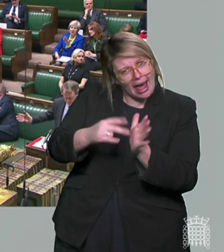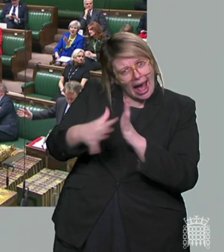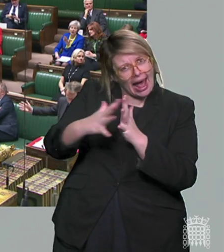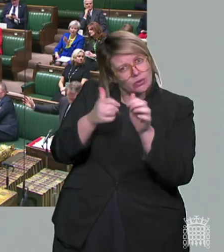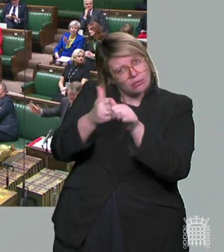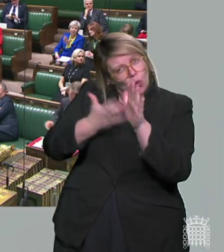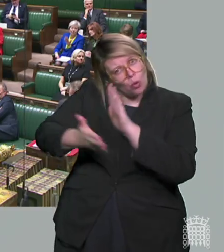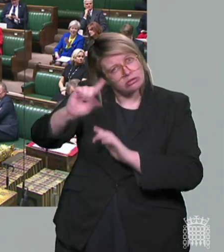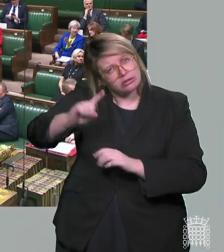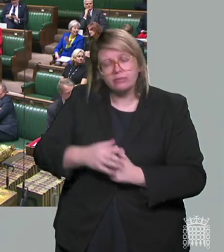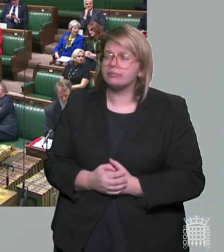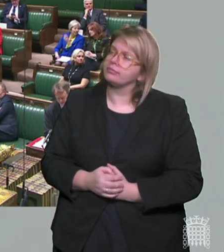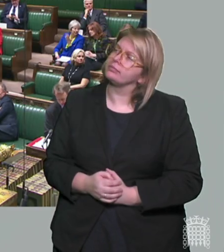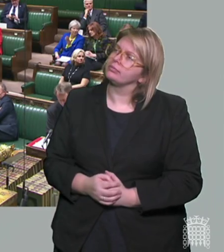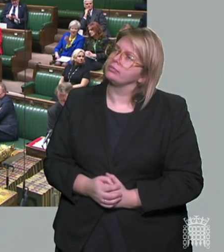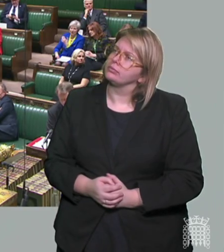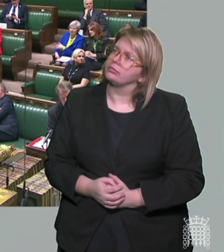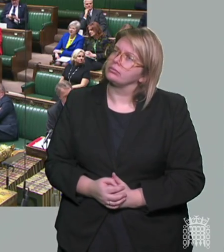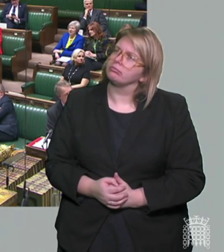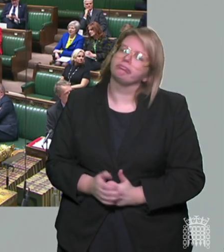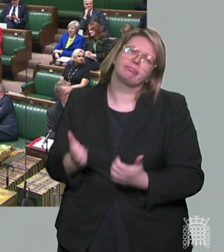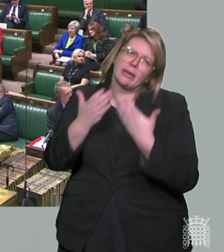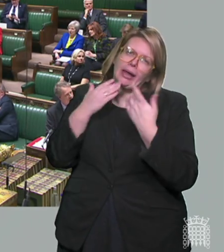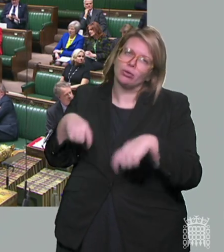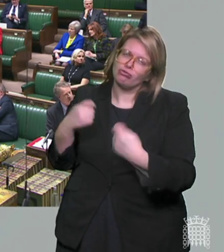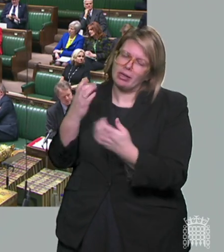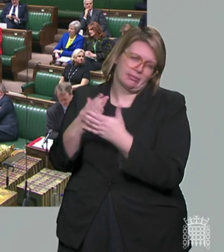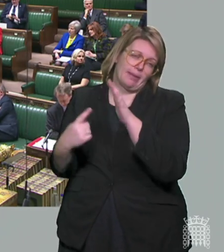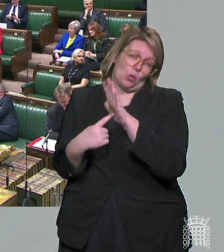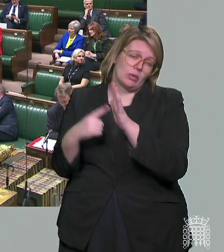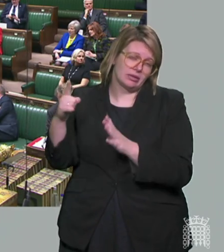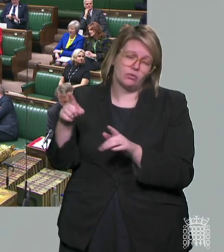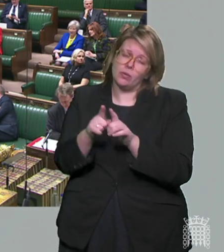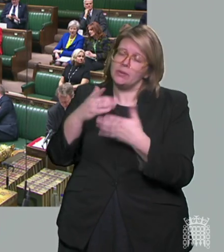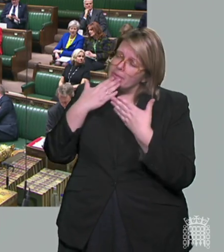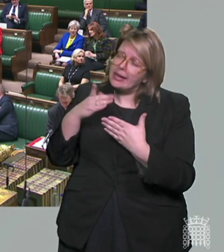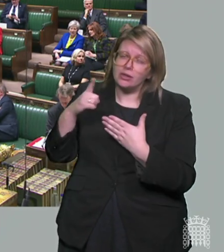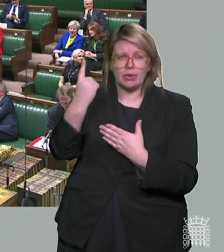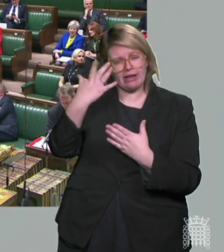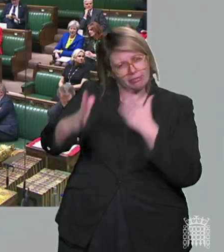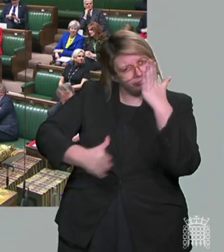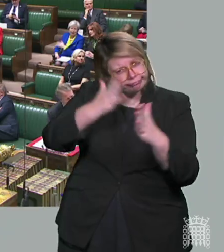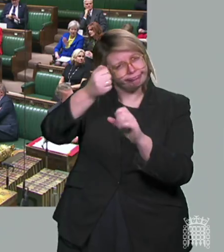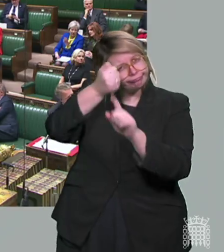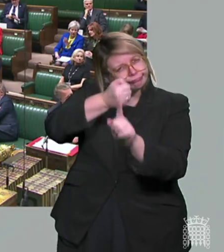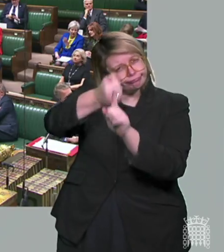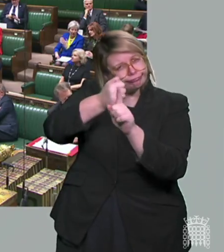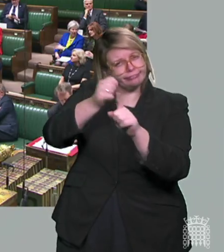I am grateful to my honourable Friend for raising that important matter and for his efforts in this area.